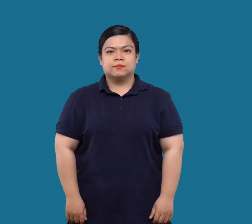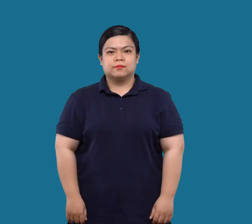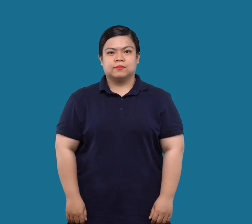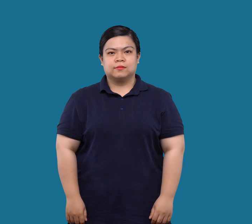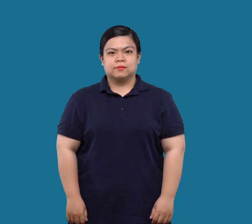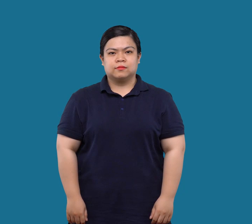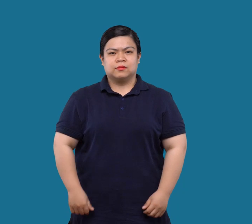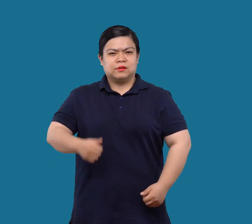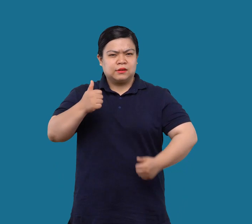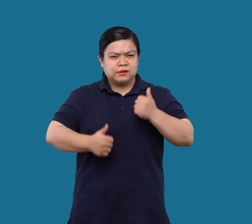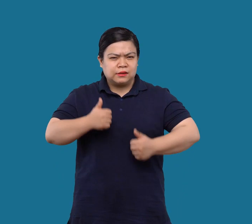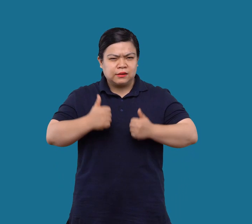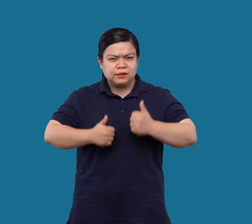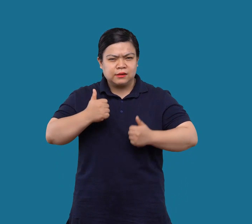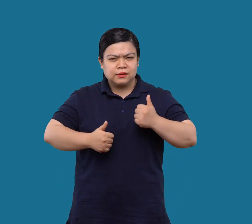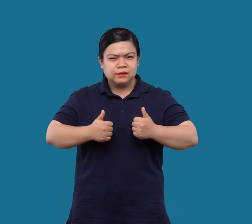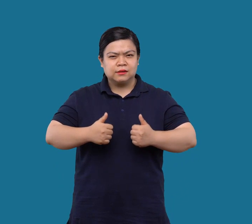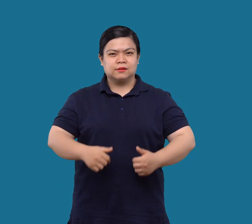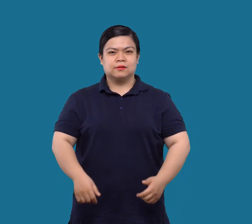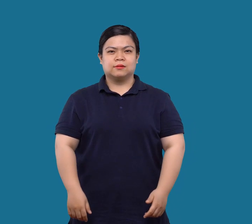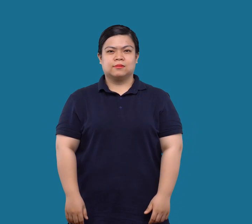thi cử